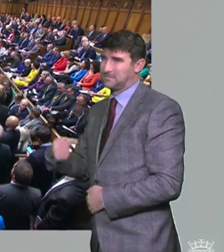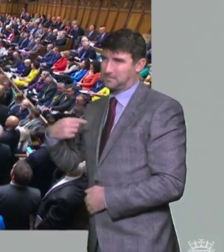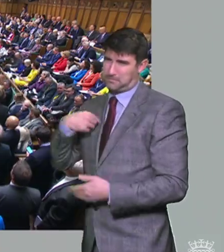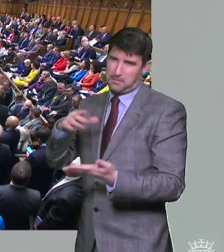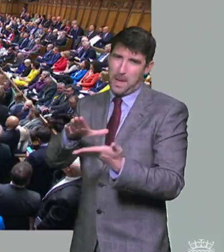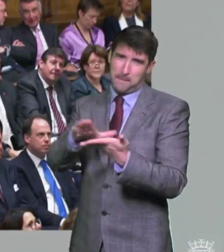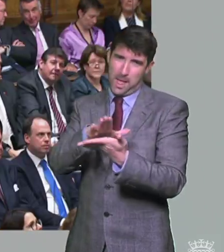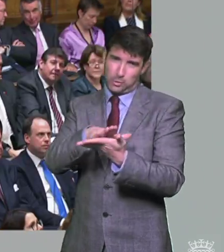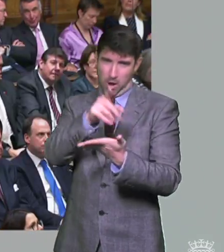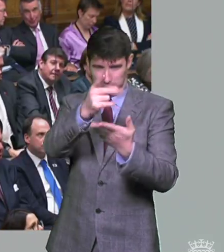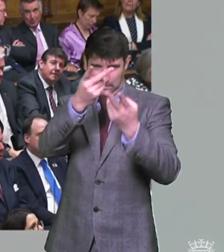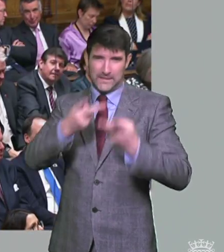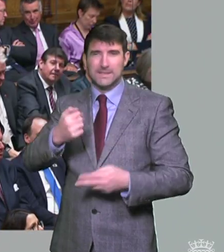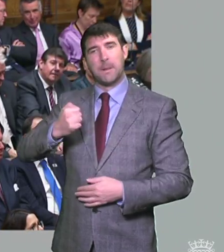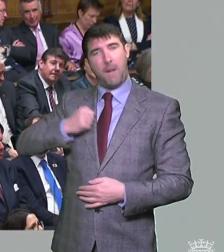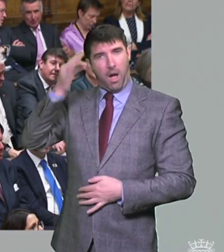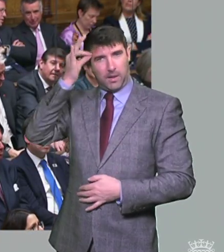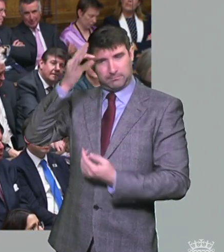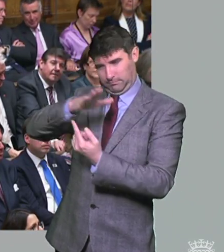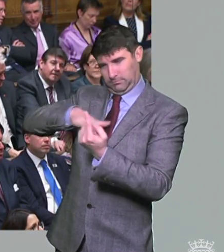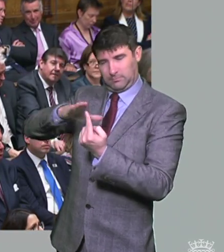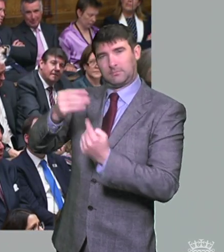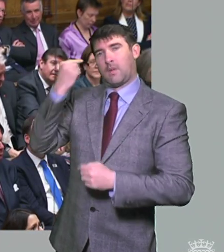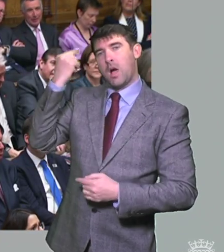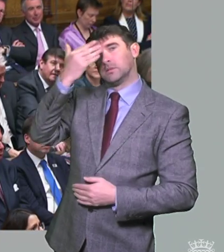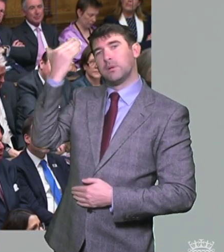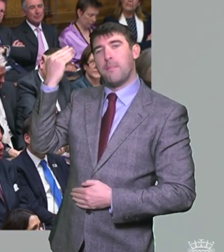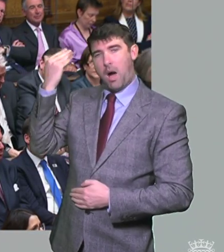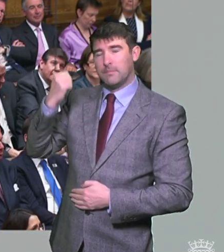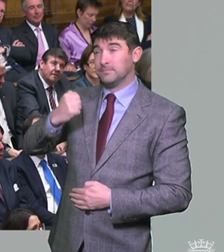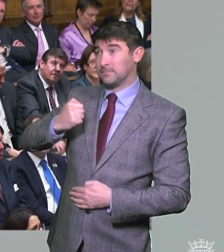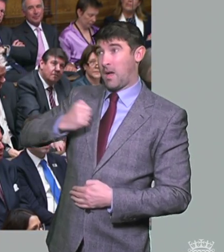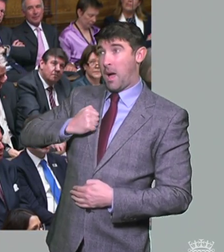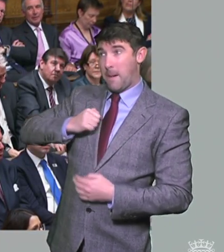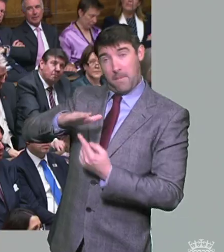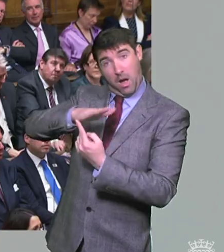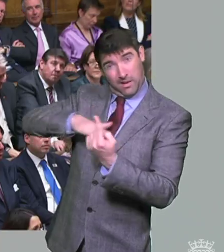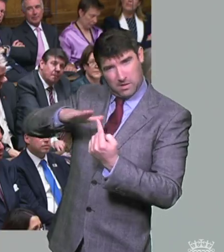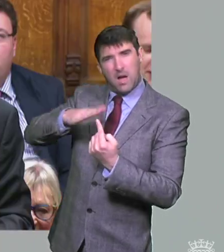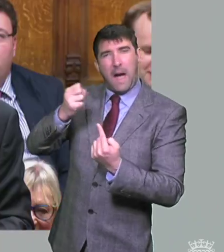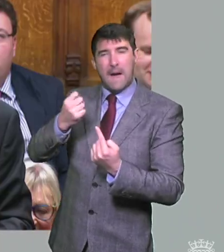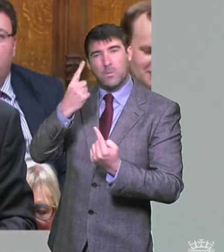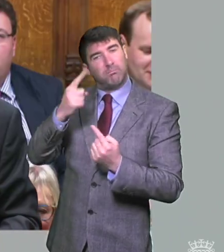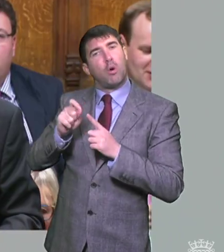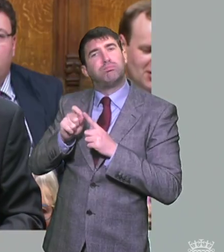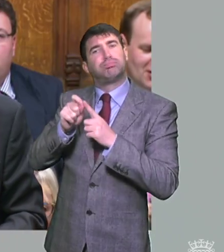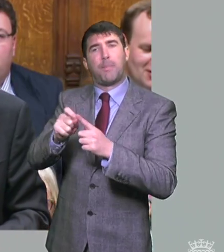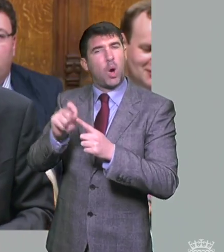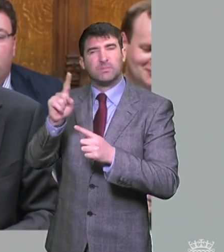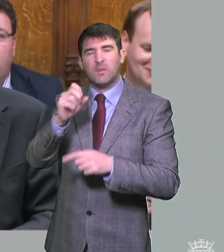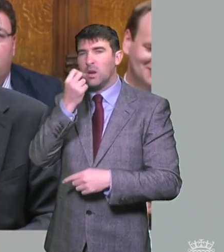He will know that one of the burning issues in my constituency is the proposed waste incinerator at Westbury.